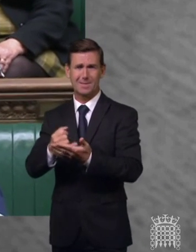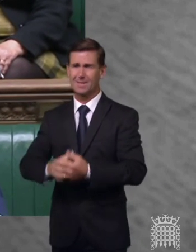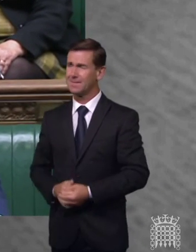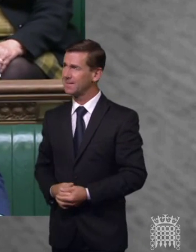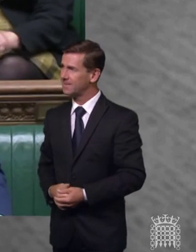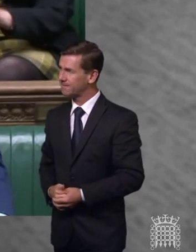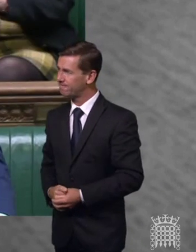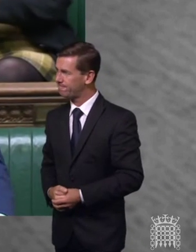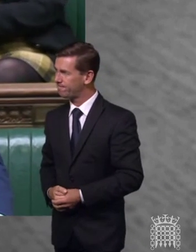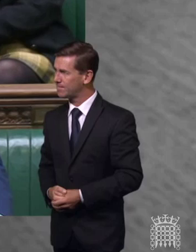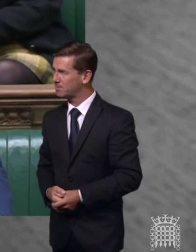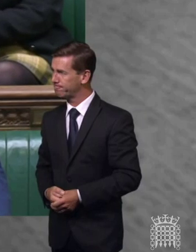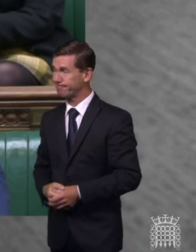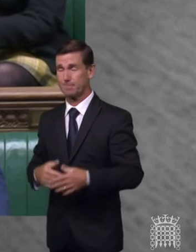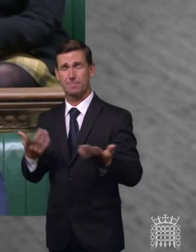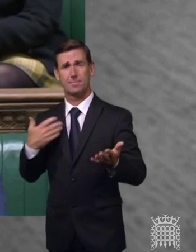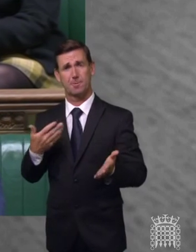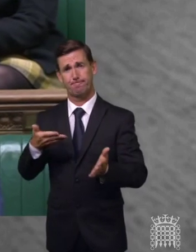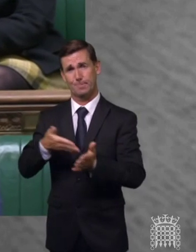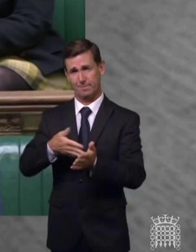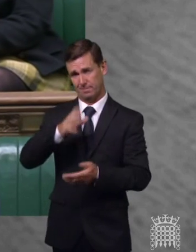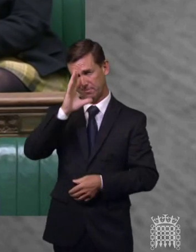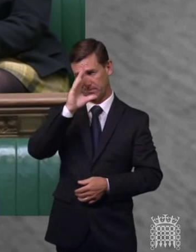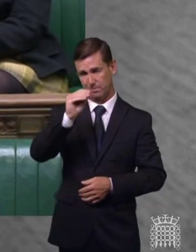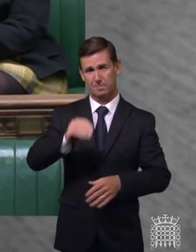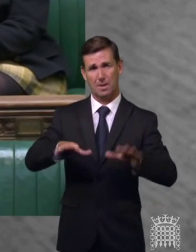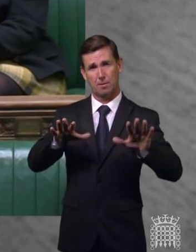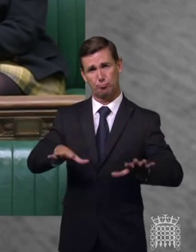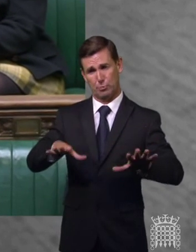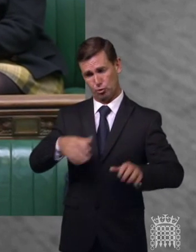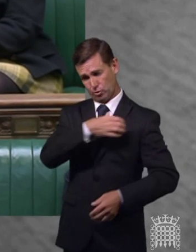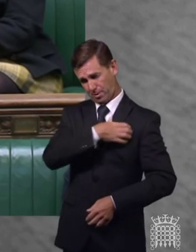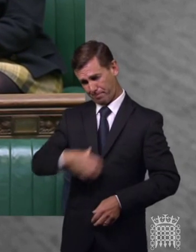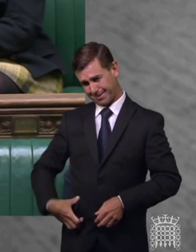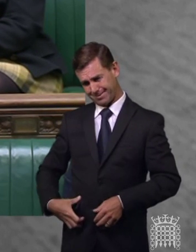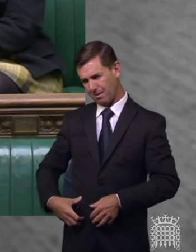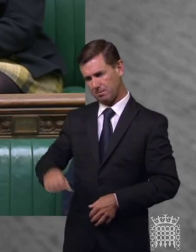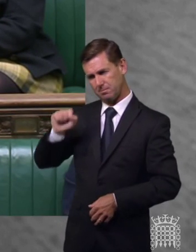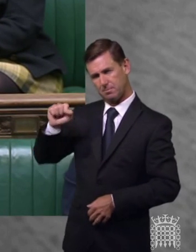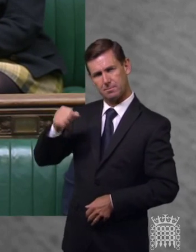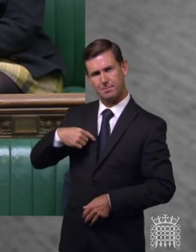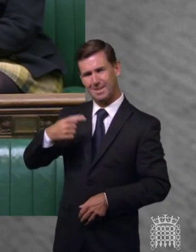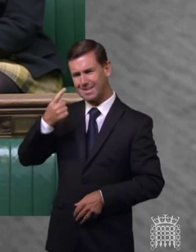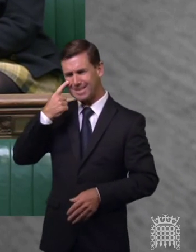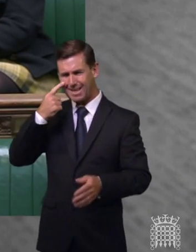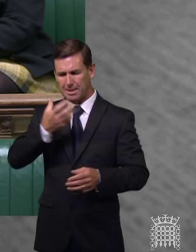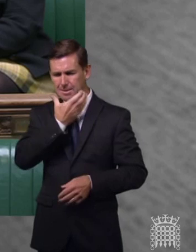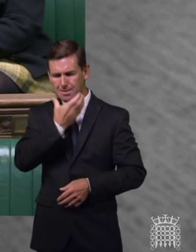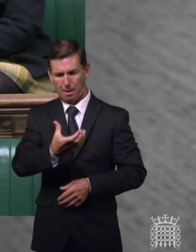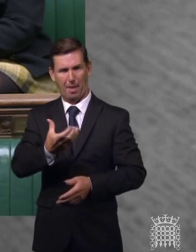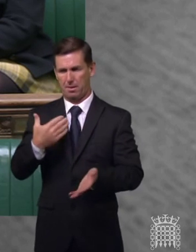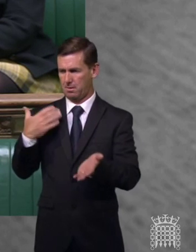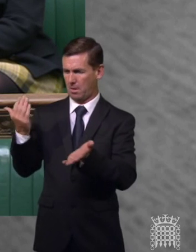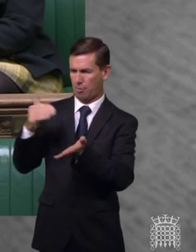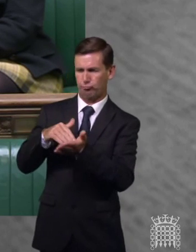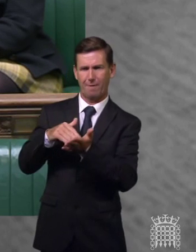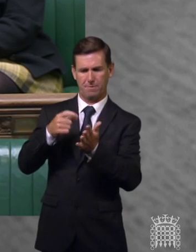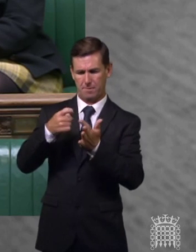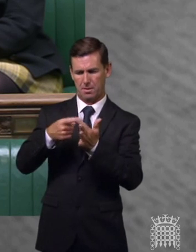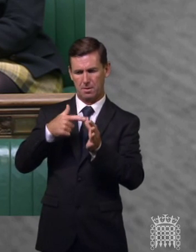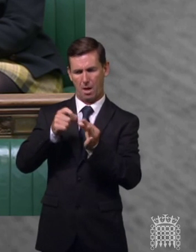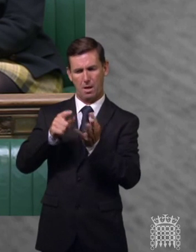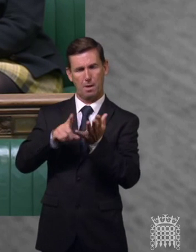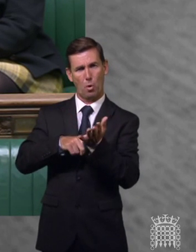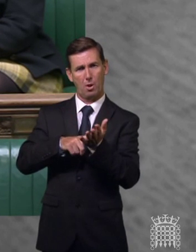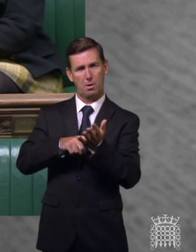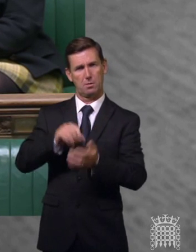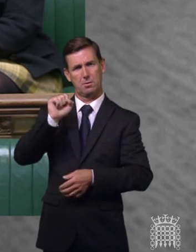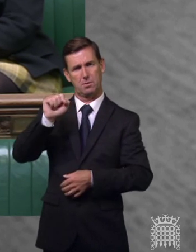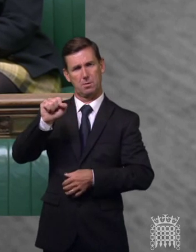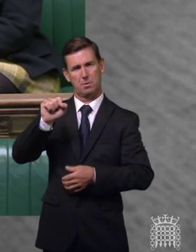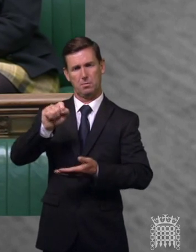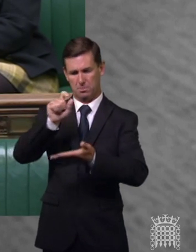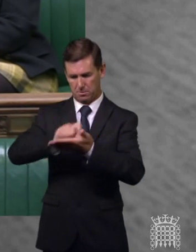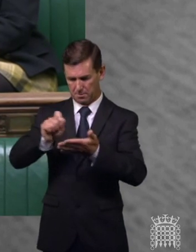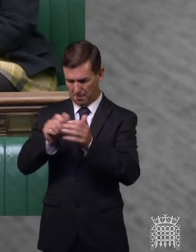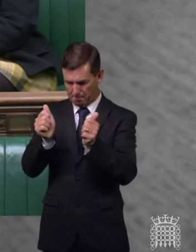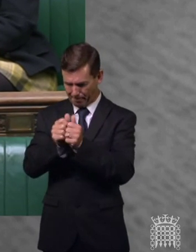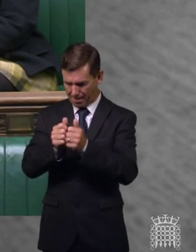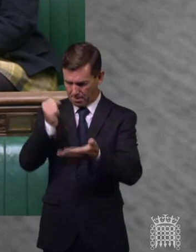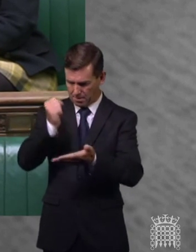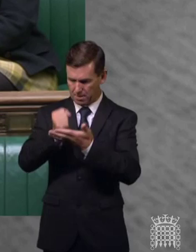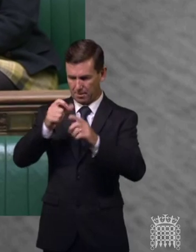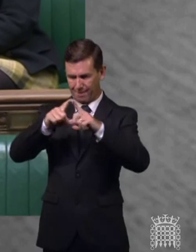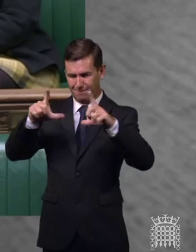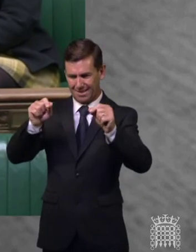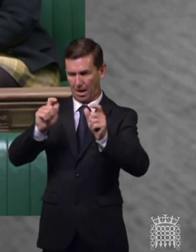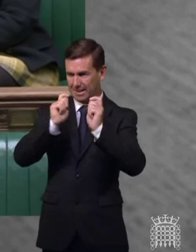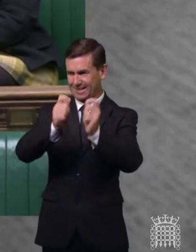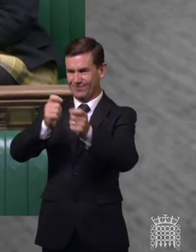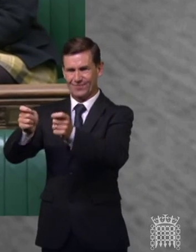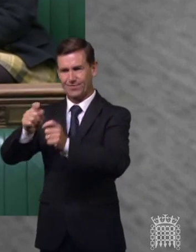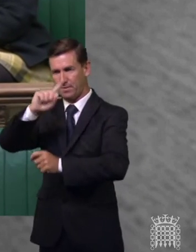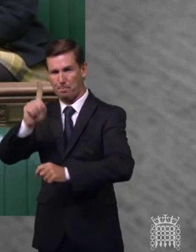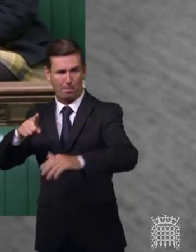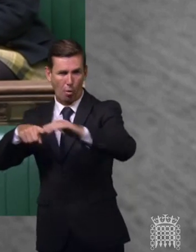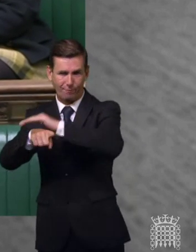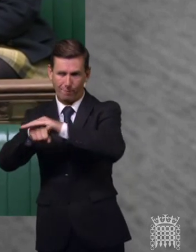The British ambassador’s response to the Taliban arriving at the gates of Kabul was to personally process the paperwork for those who needed to flee.